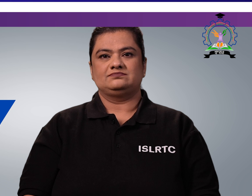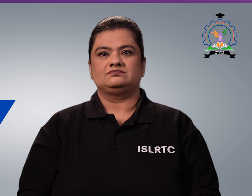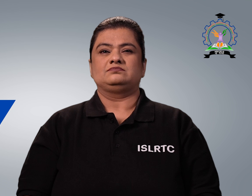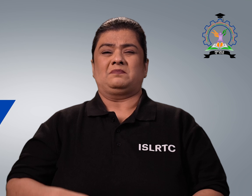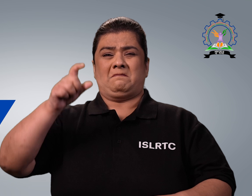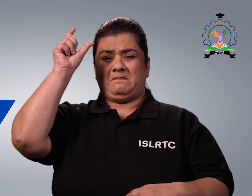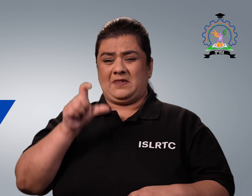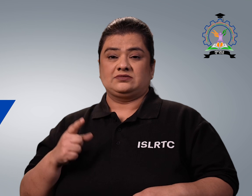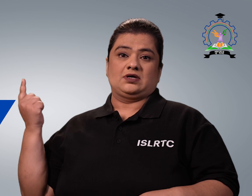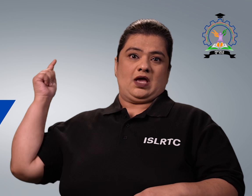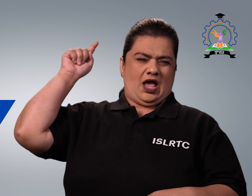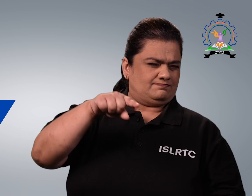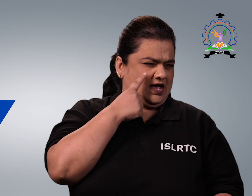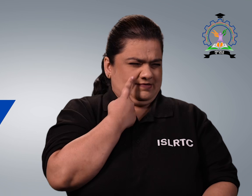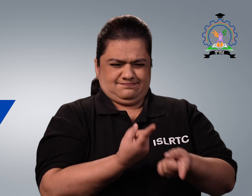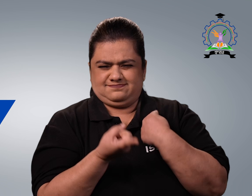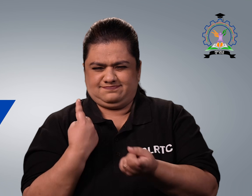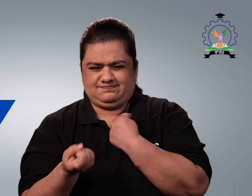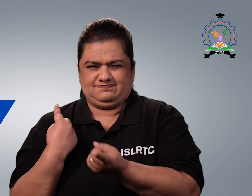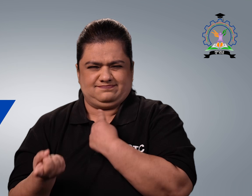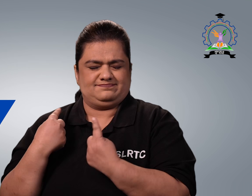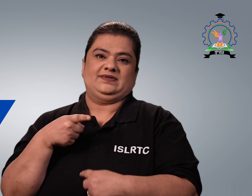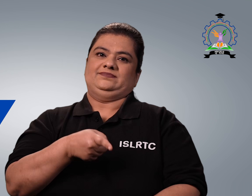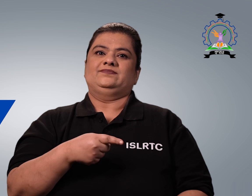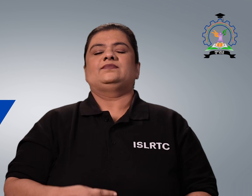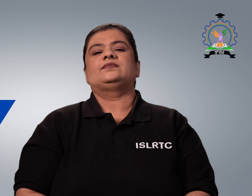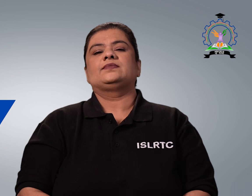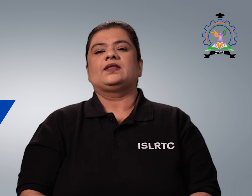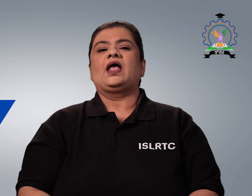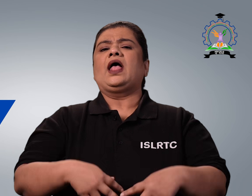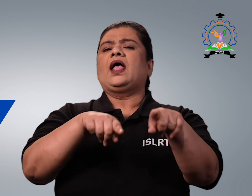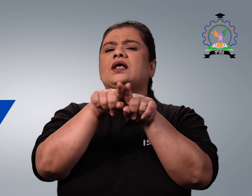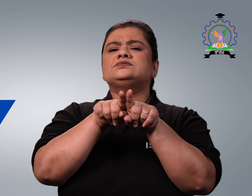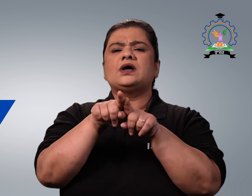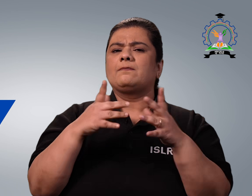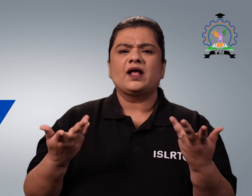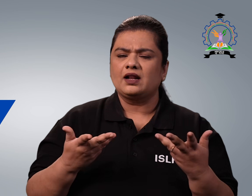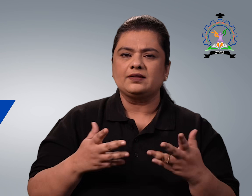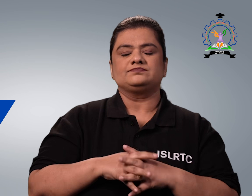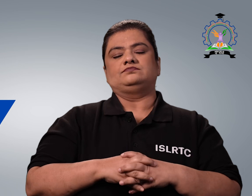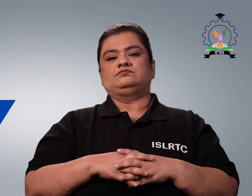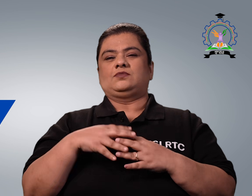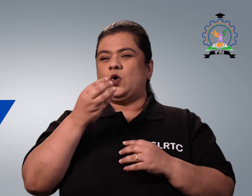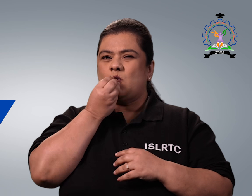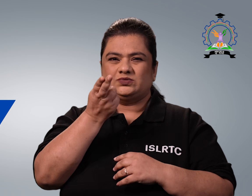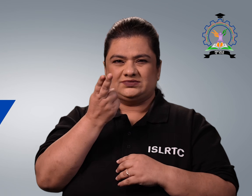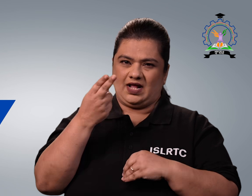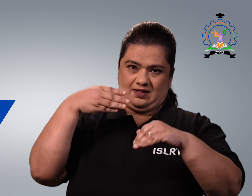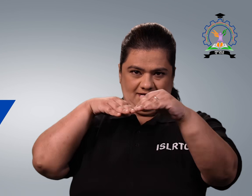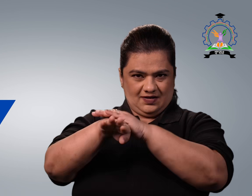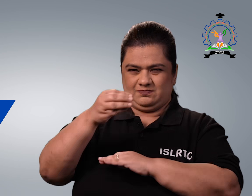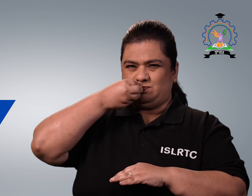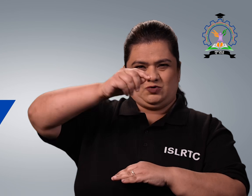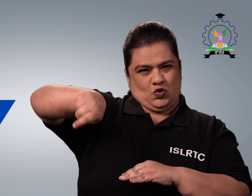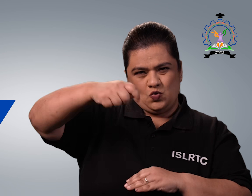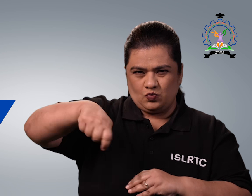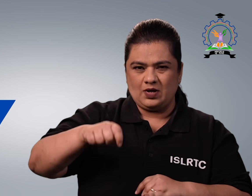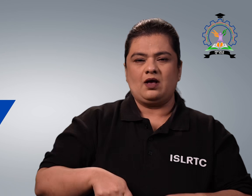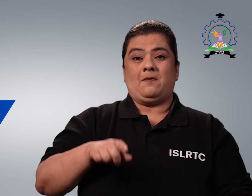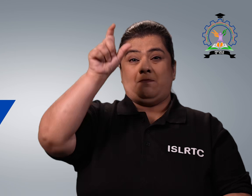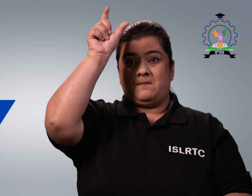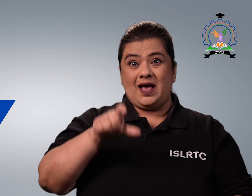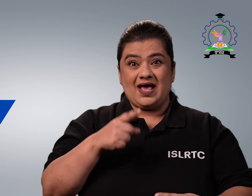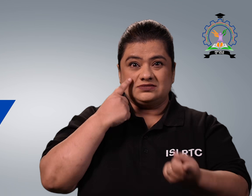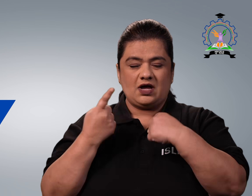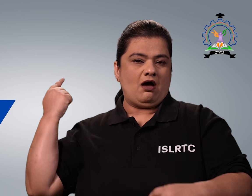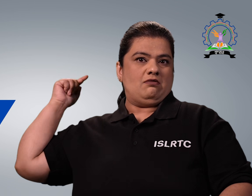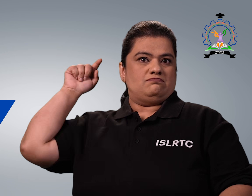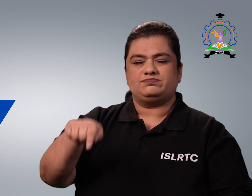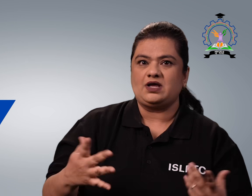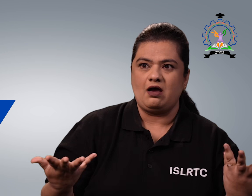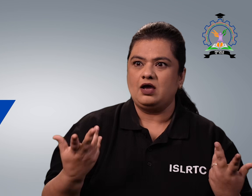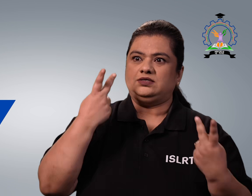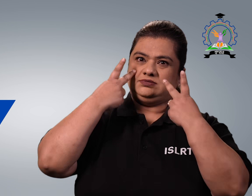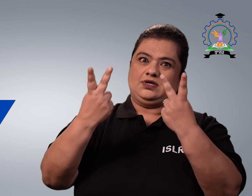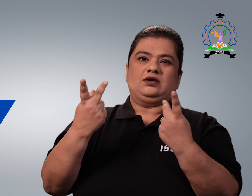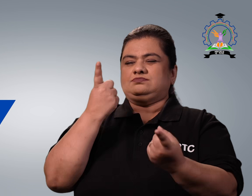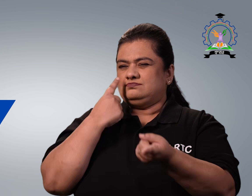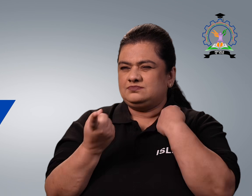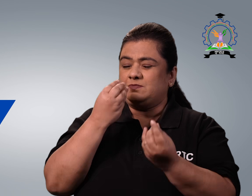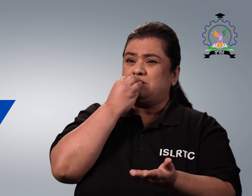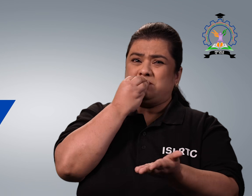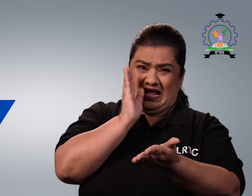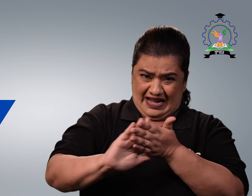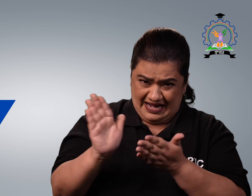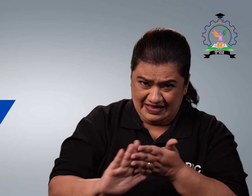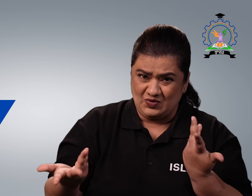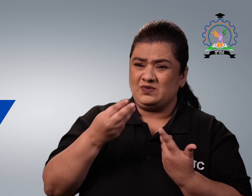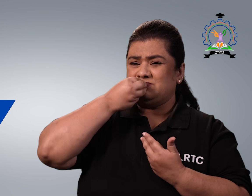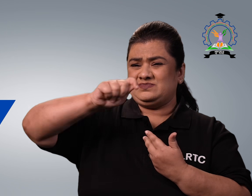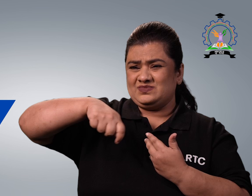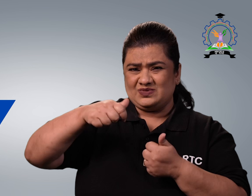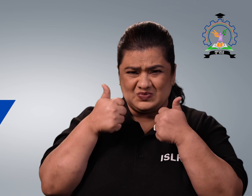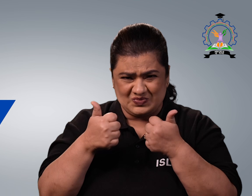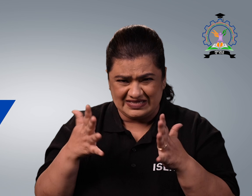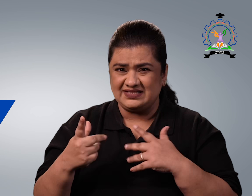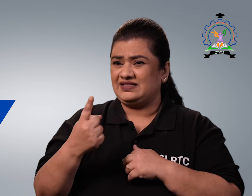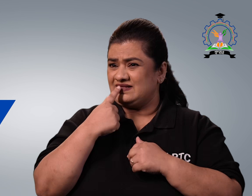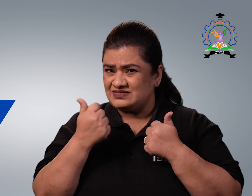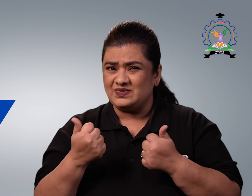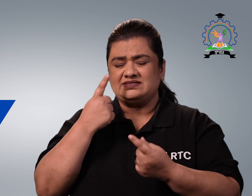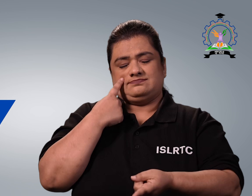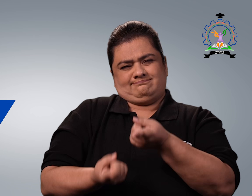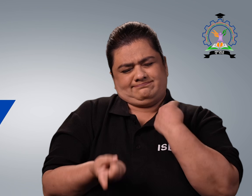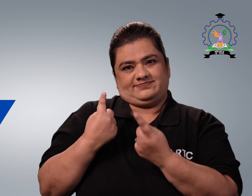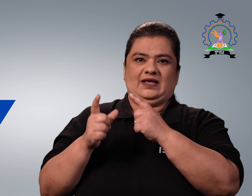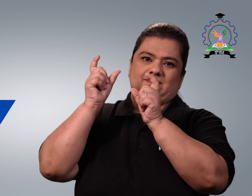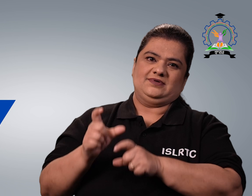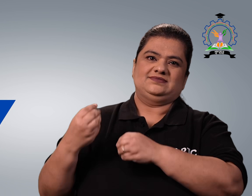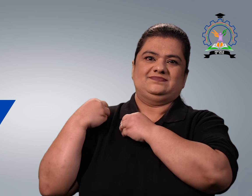An inspector is an individual who examines systems. For example, In a restaurant, a food quality inspector ensures that the food served meets high standards of food quality and safety.